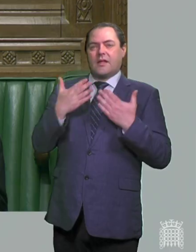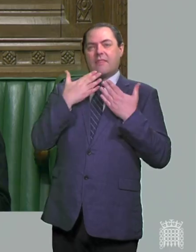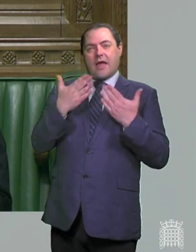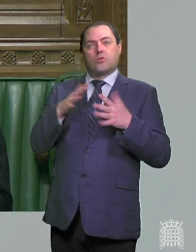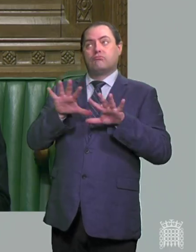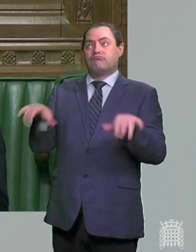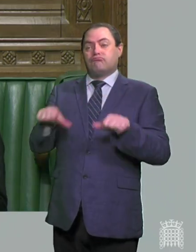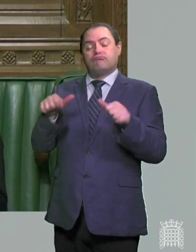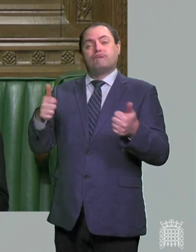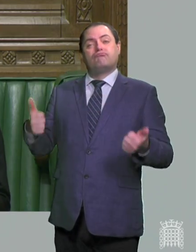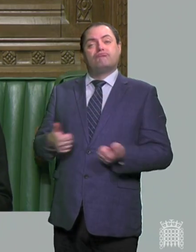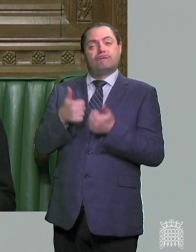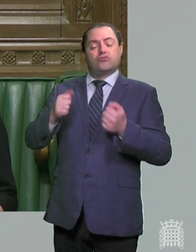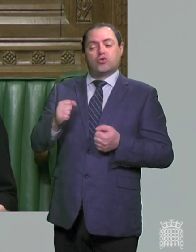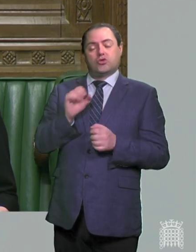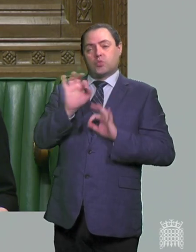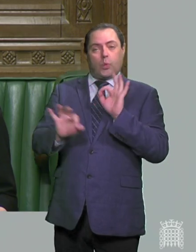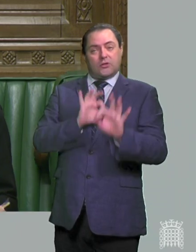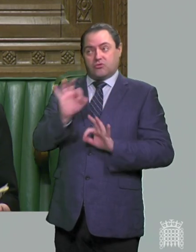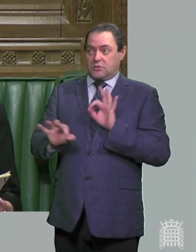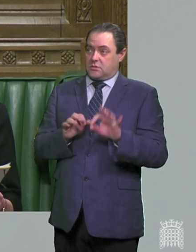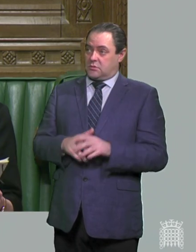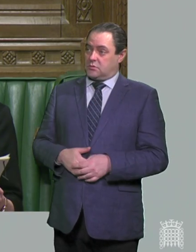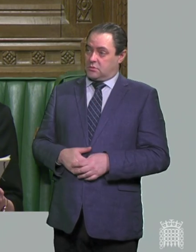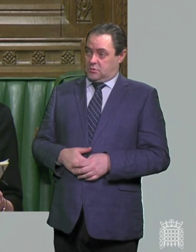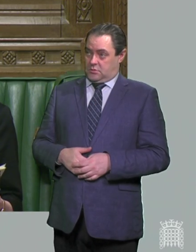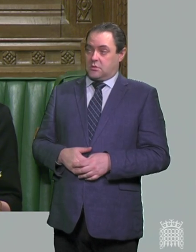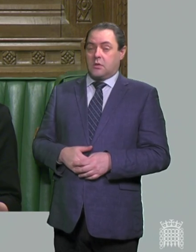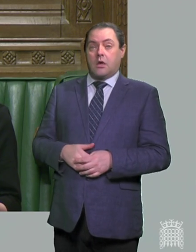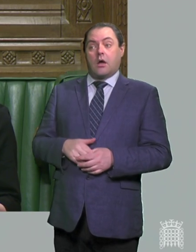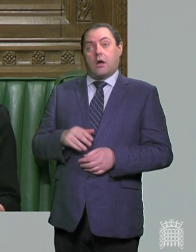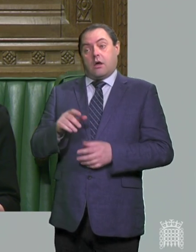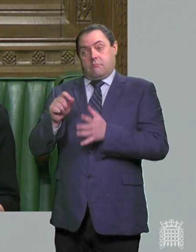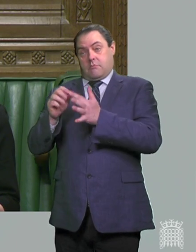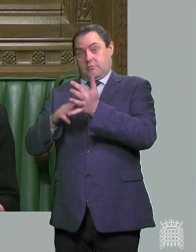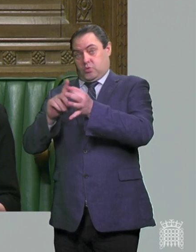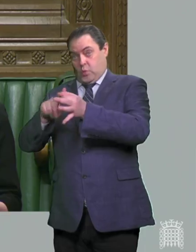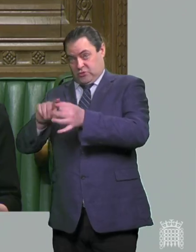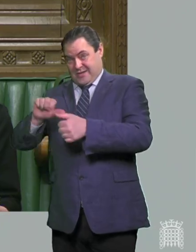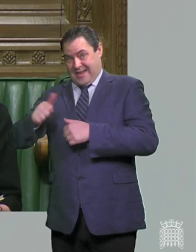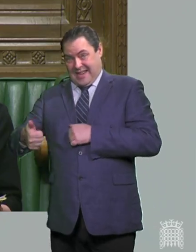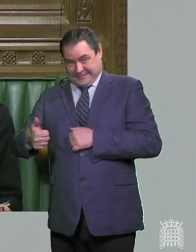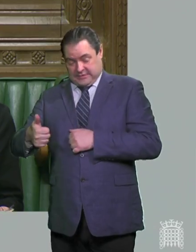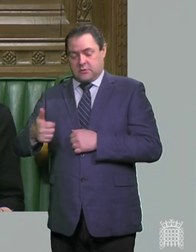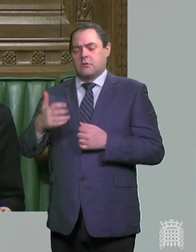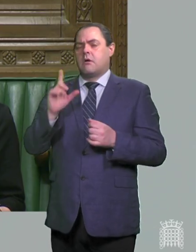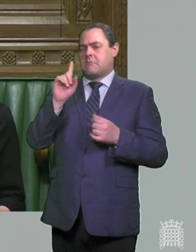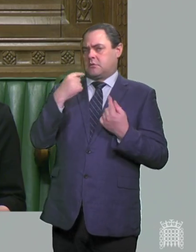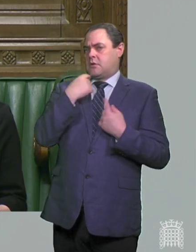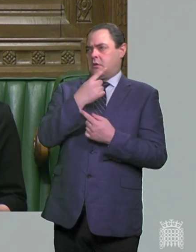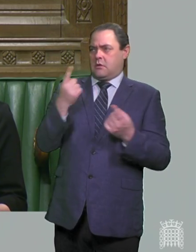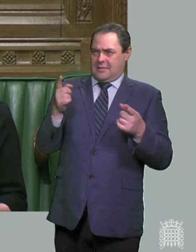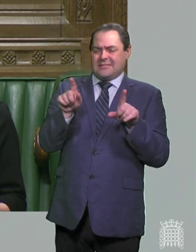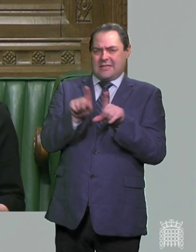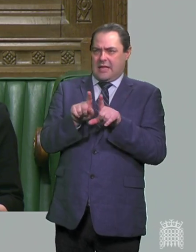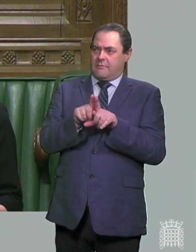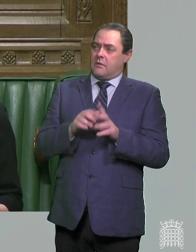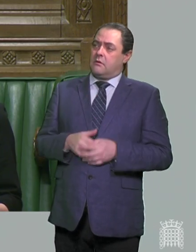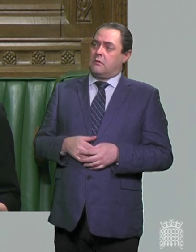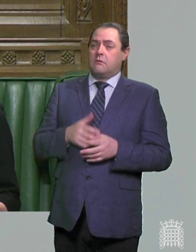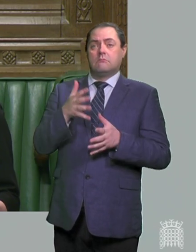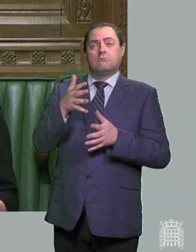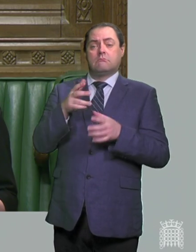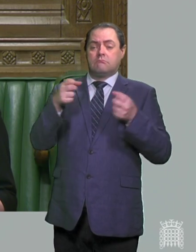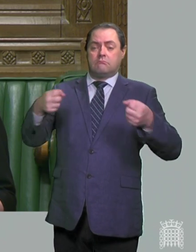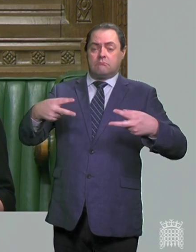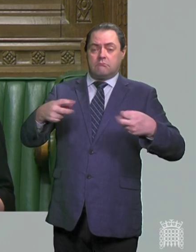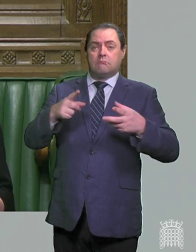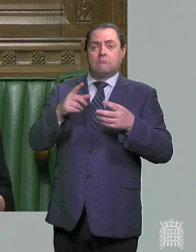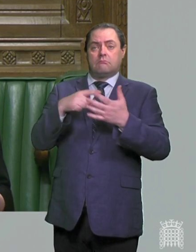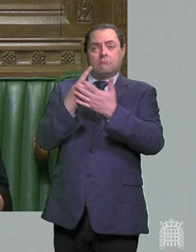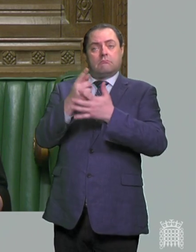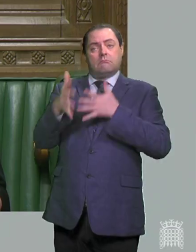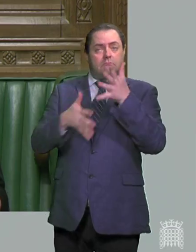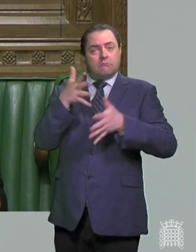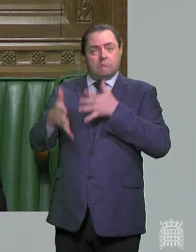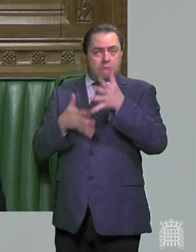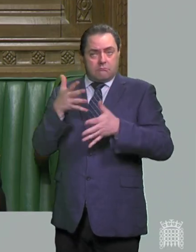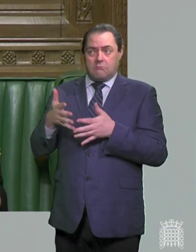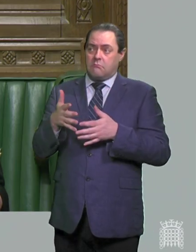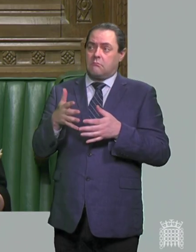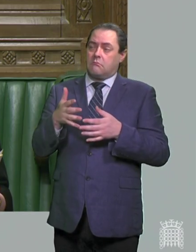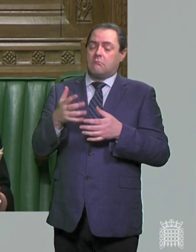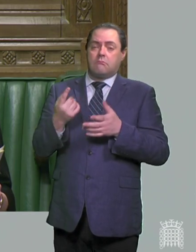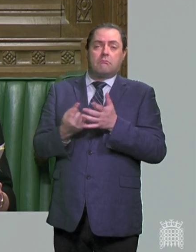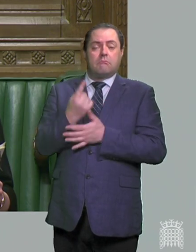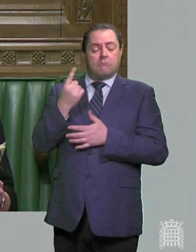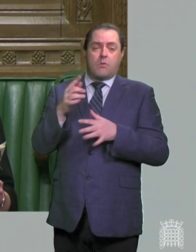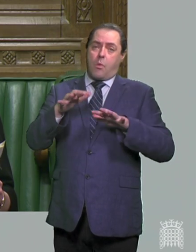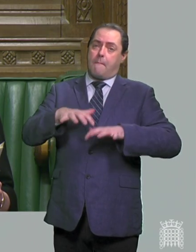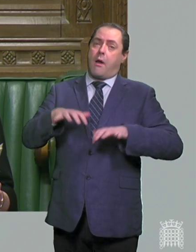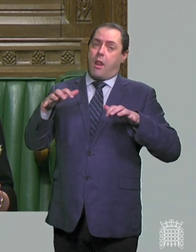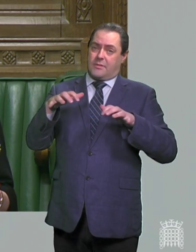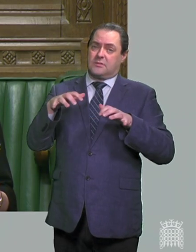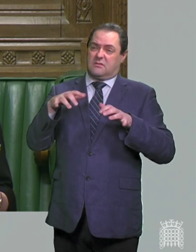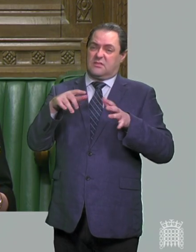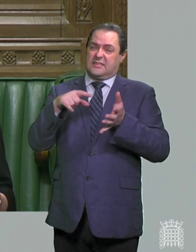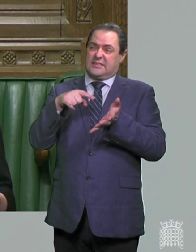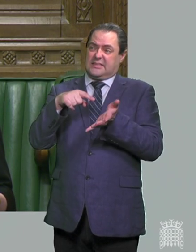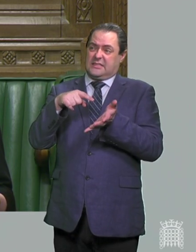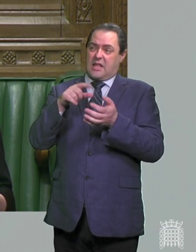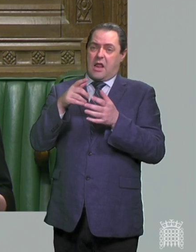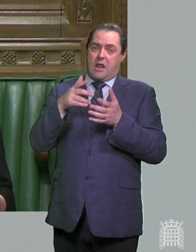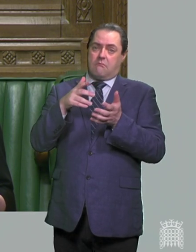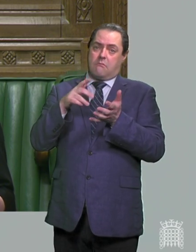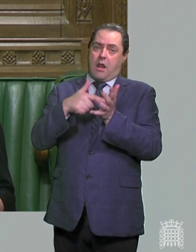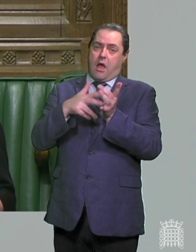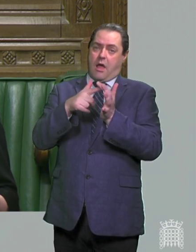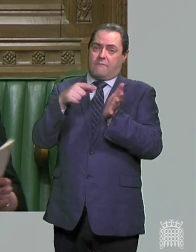That concludes Scottish questions. Before we commence Prime Minister’s questions, I would like to point out, as ever, that live subtitles and a British Sign Language interpretation of proceedings are available to watch on parliamentlive.tv.